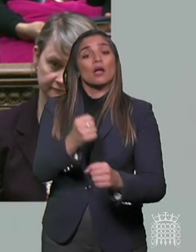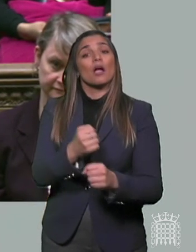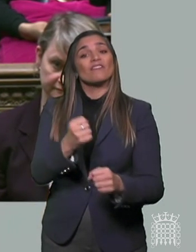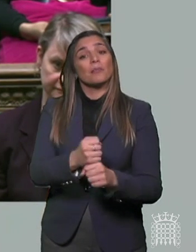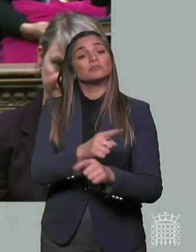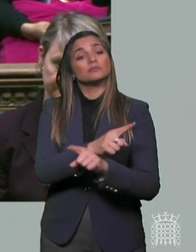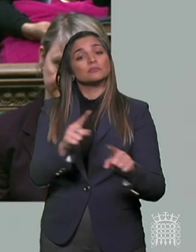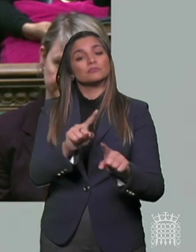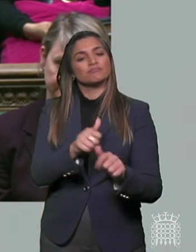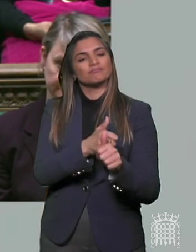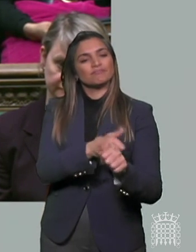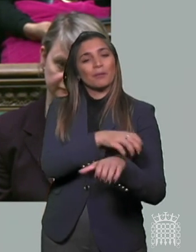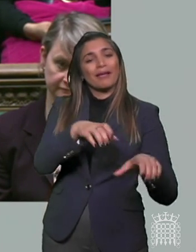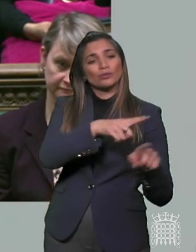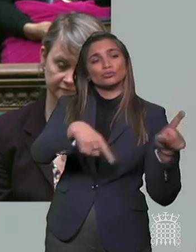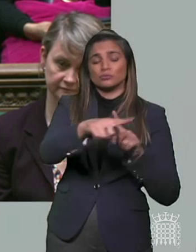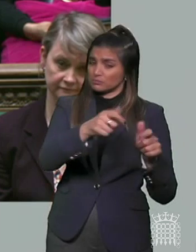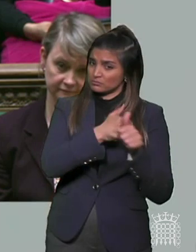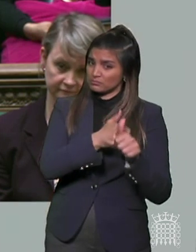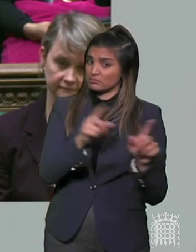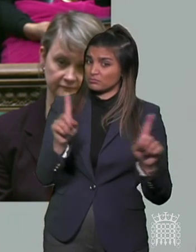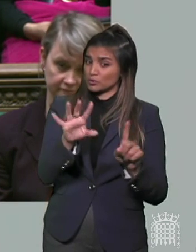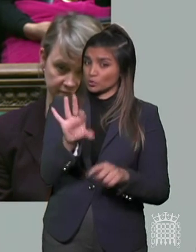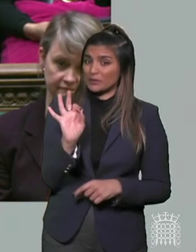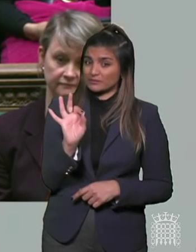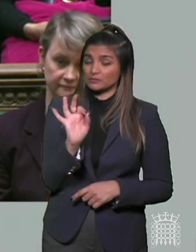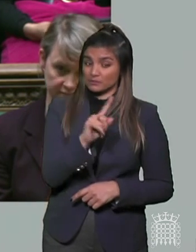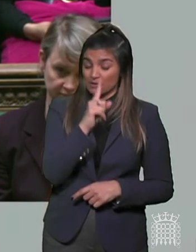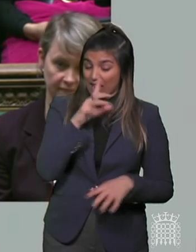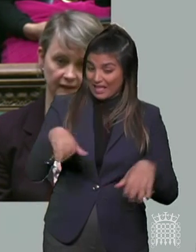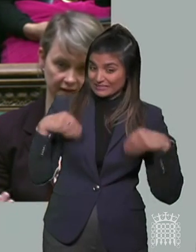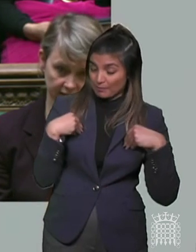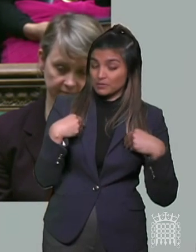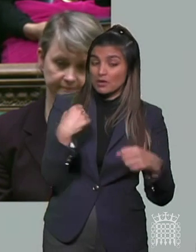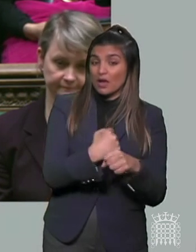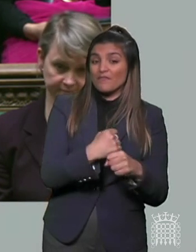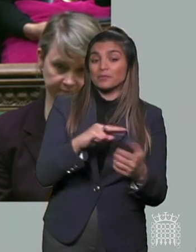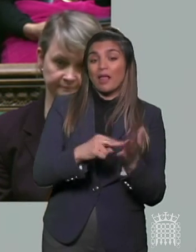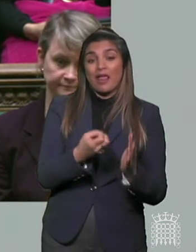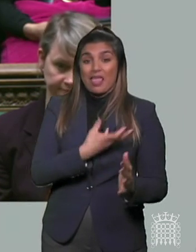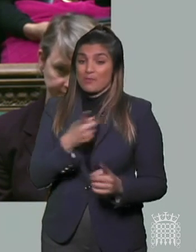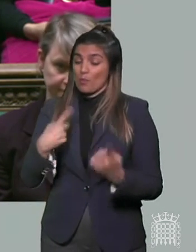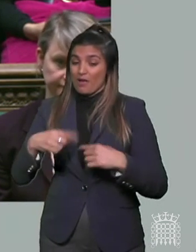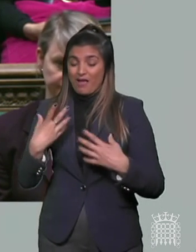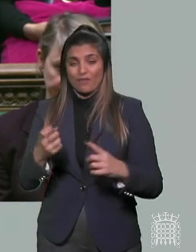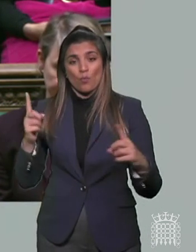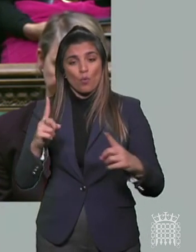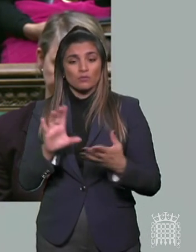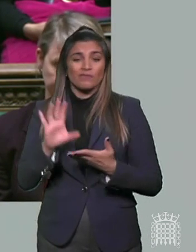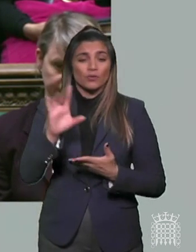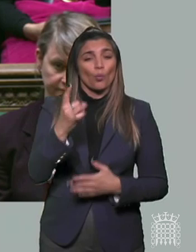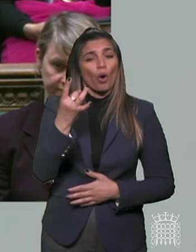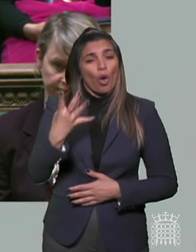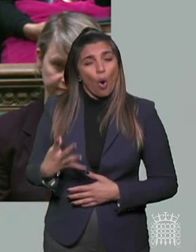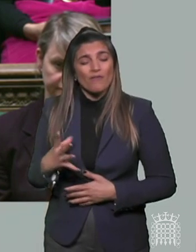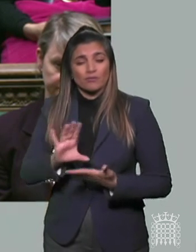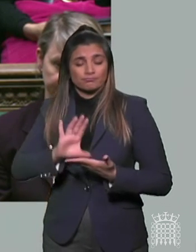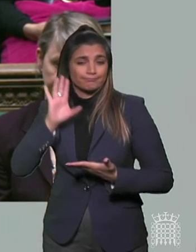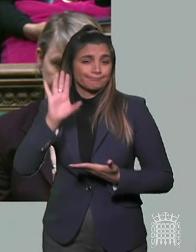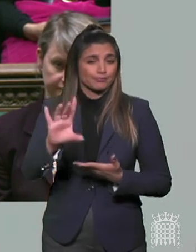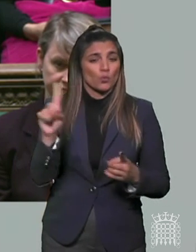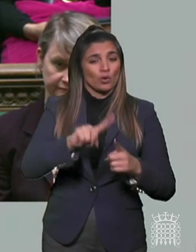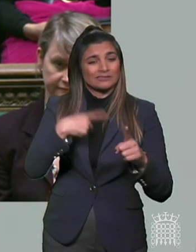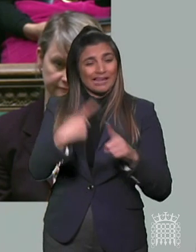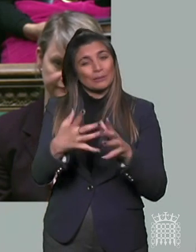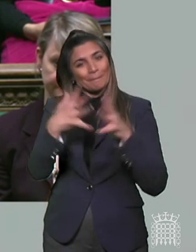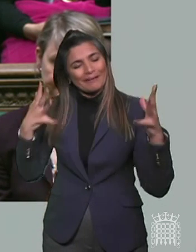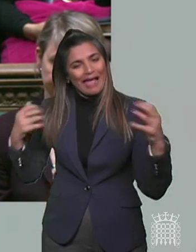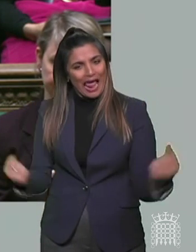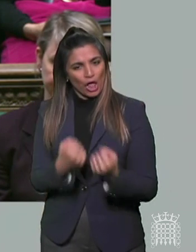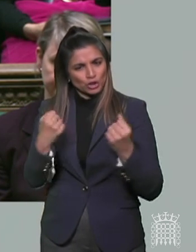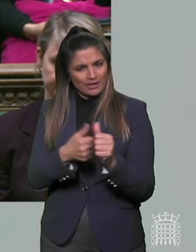They could accept Labour’s plan to save working families hundreds of pounds on bills, funded with a one-off levy on the soaring profits of big energy companies.